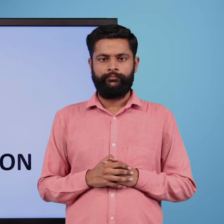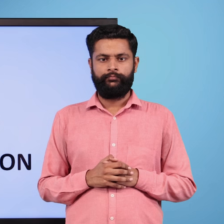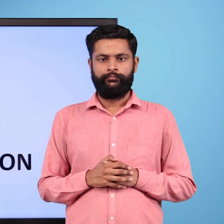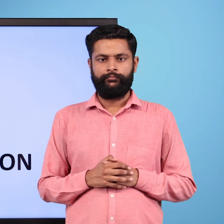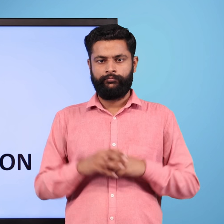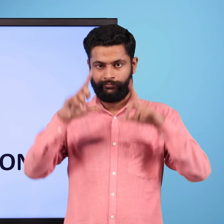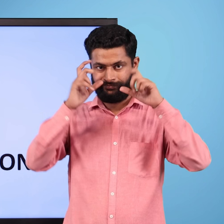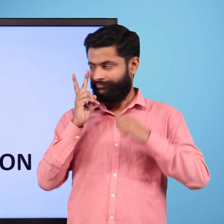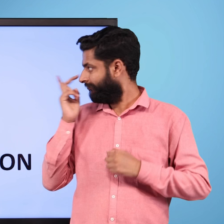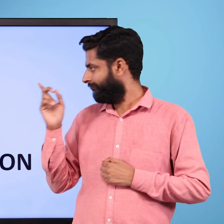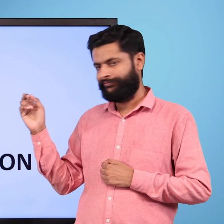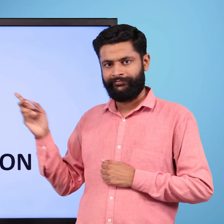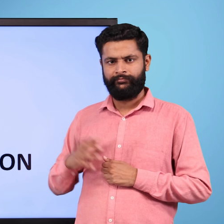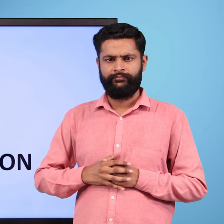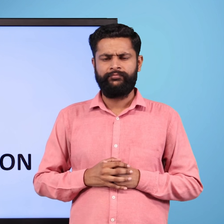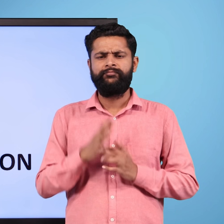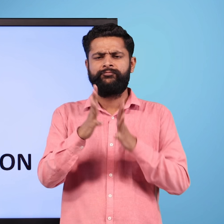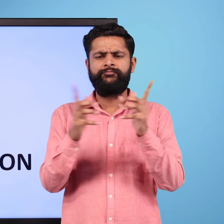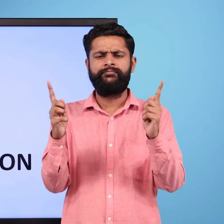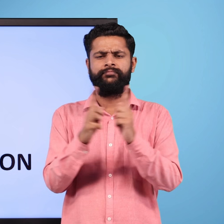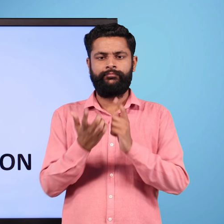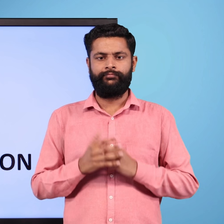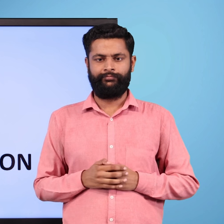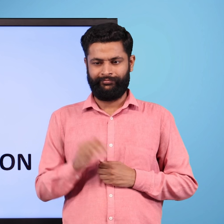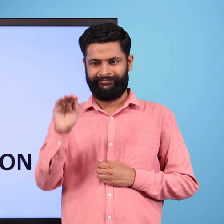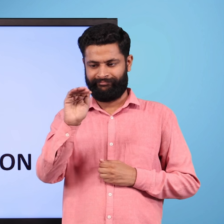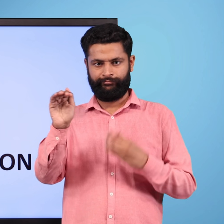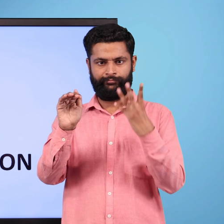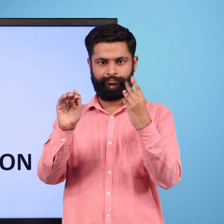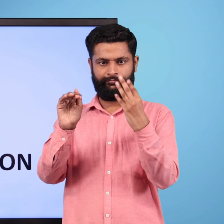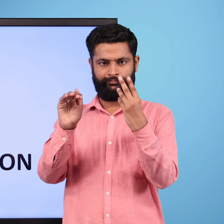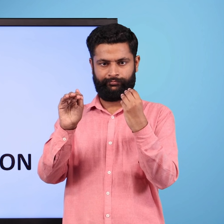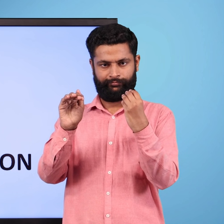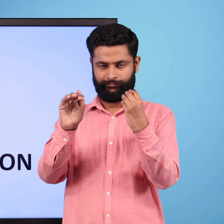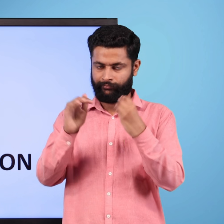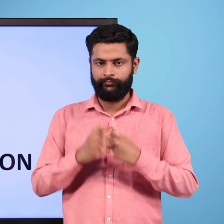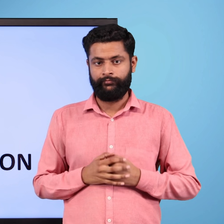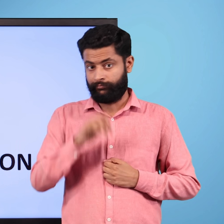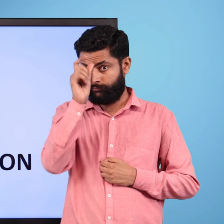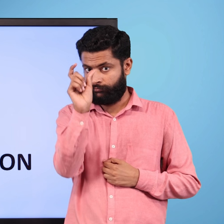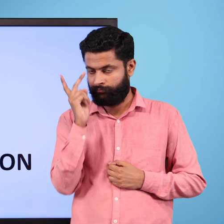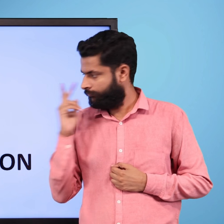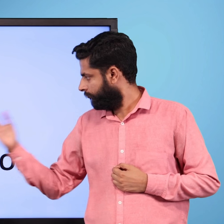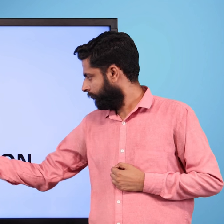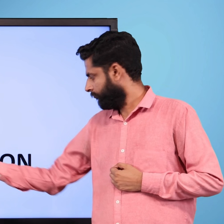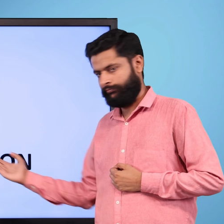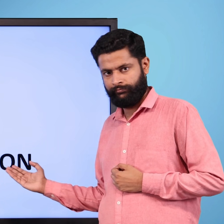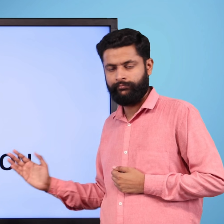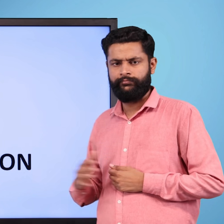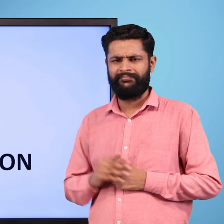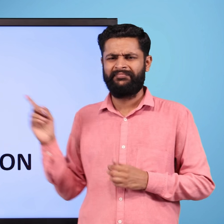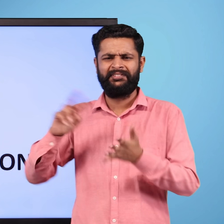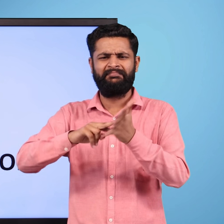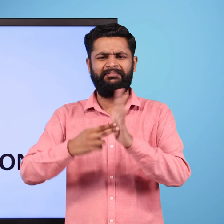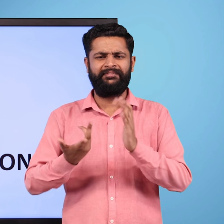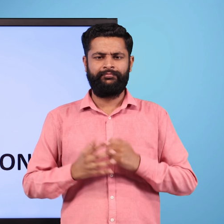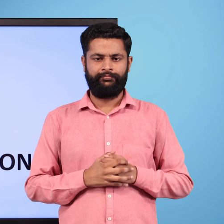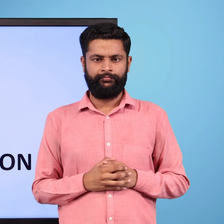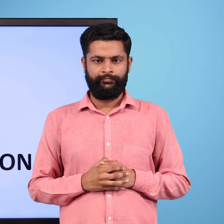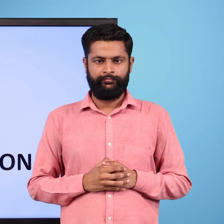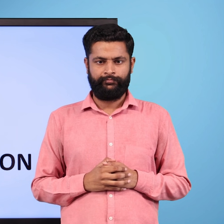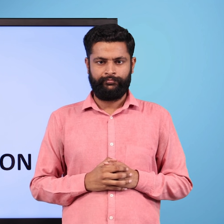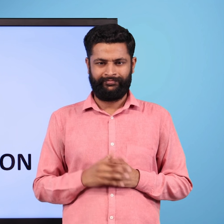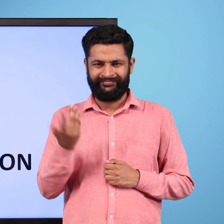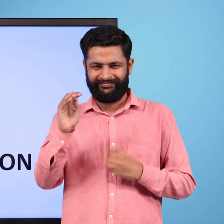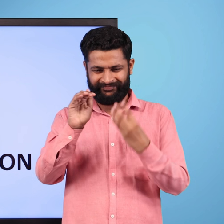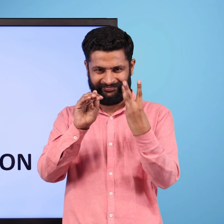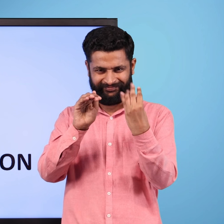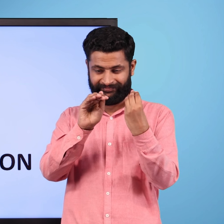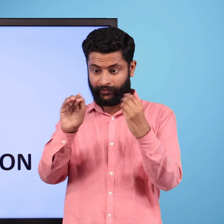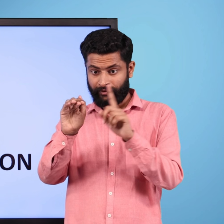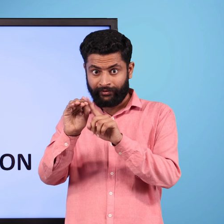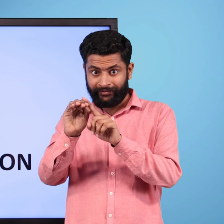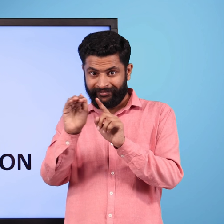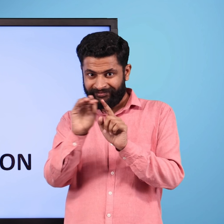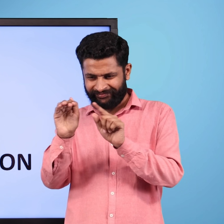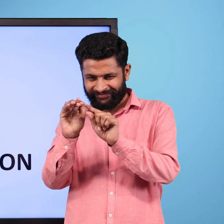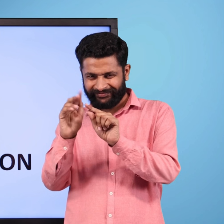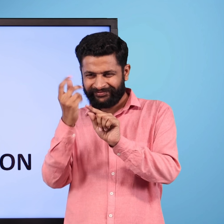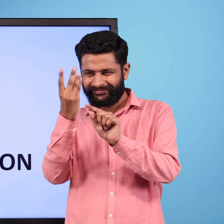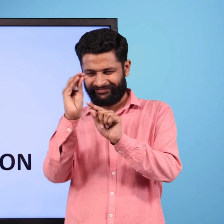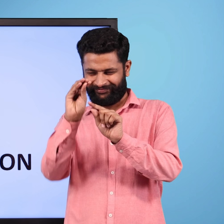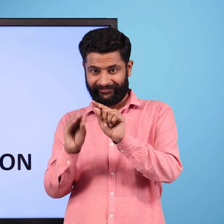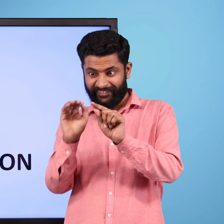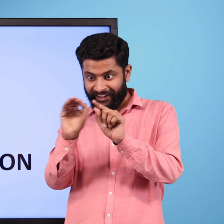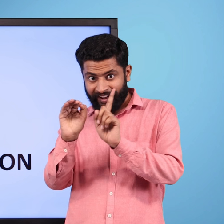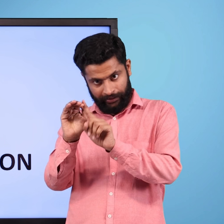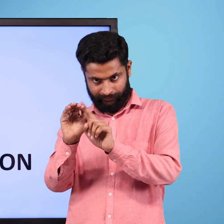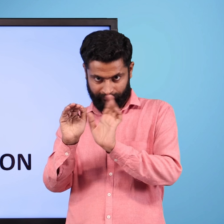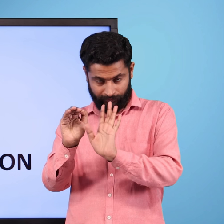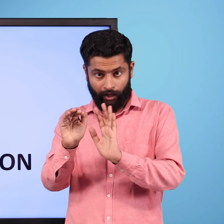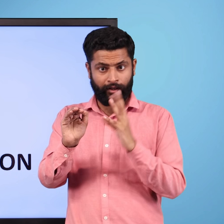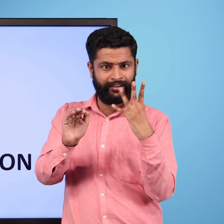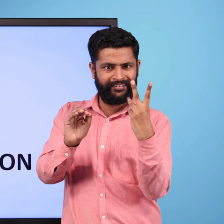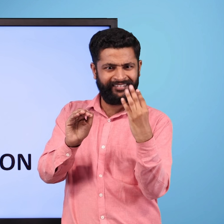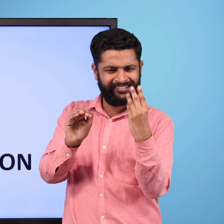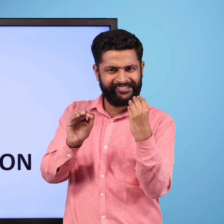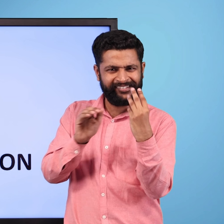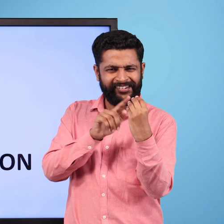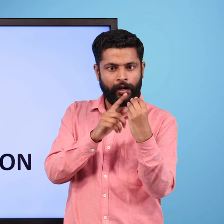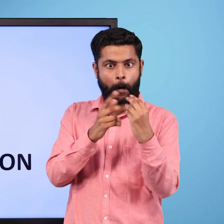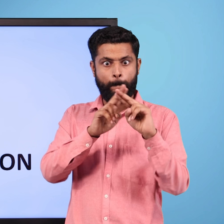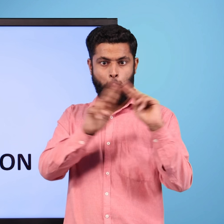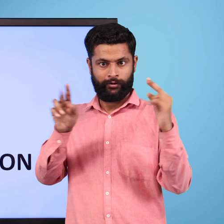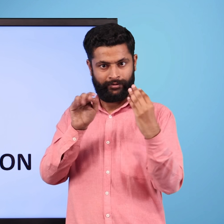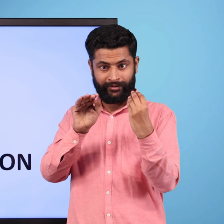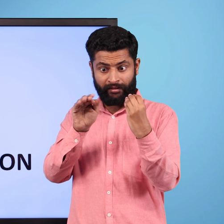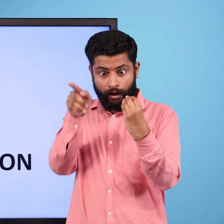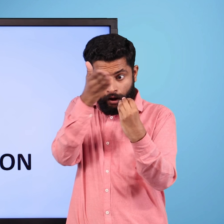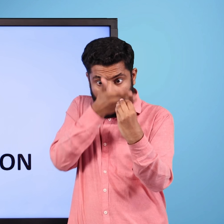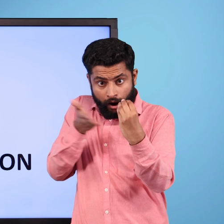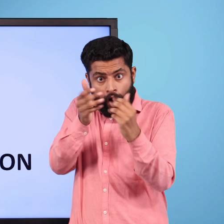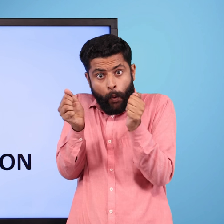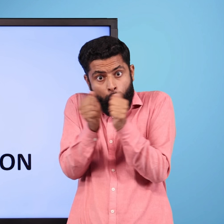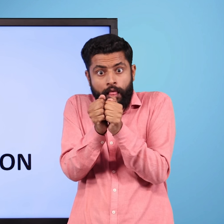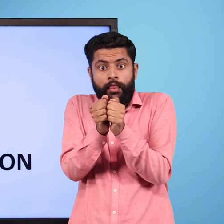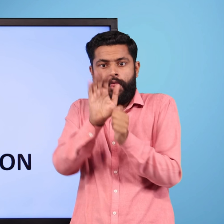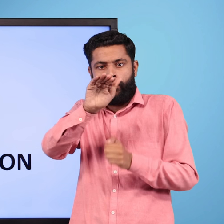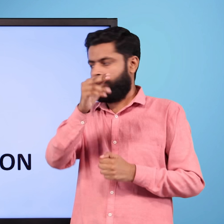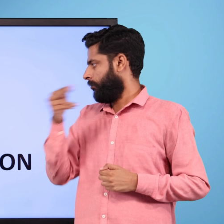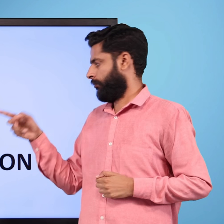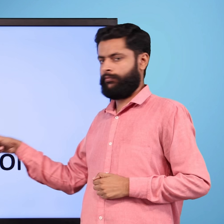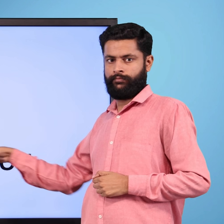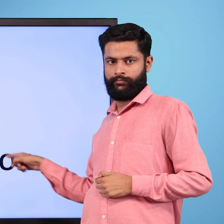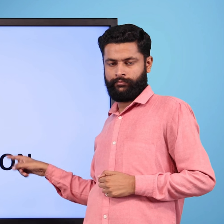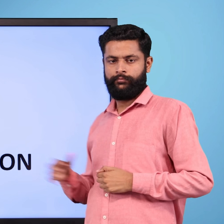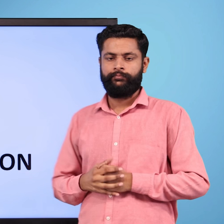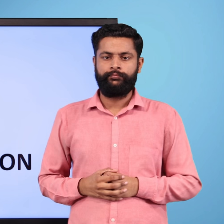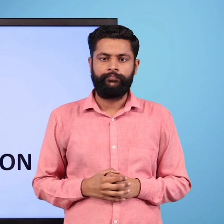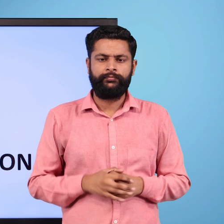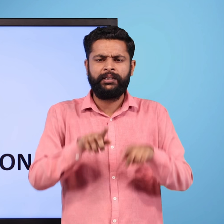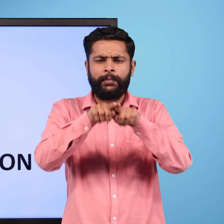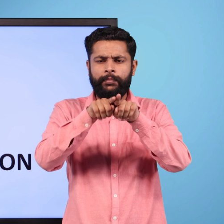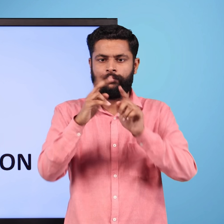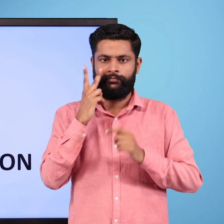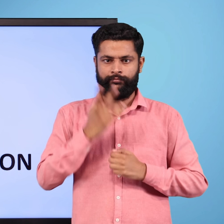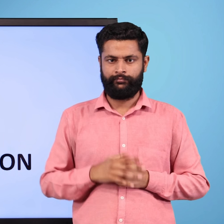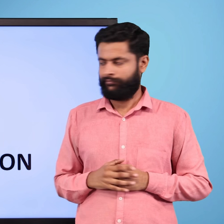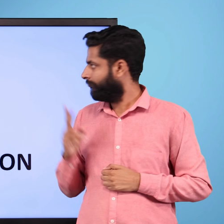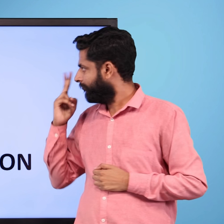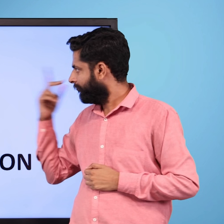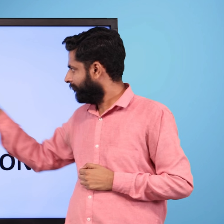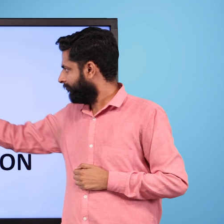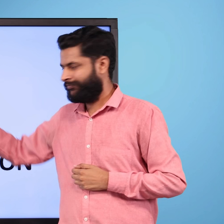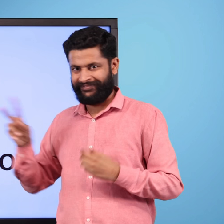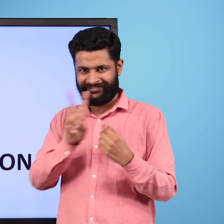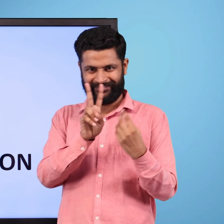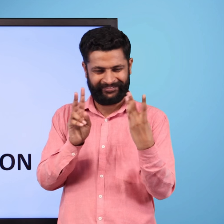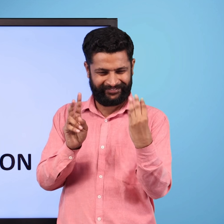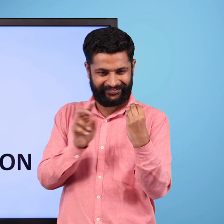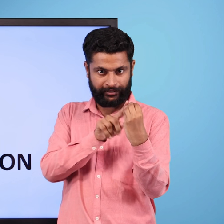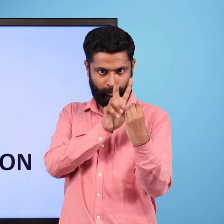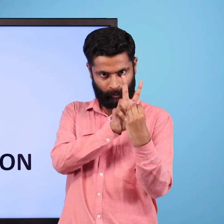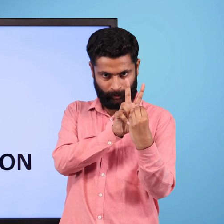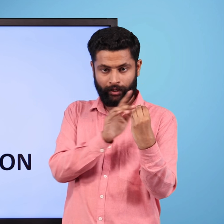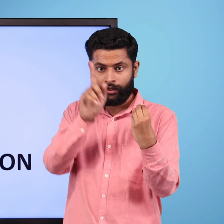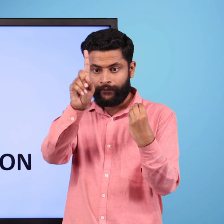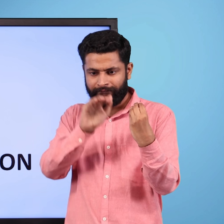Mixed fraction This sign means mixed fraction. A mixed fraction can be written as a combination of a whole and a part. Such a fraction is called a mixed fraction. For example, 2 ½ is a mixed fraction.